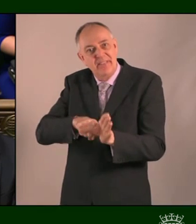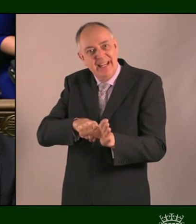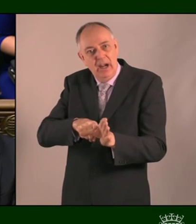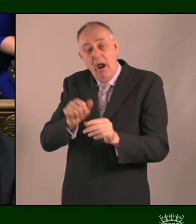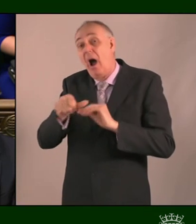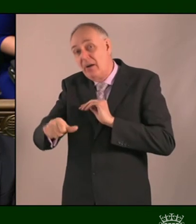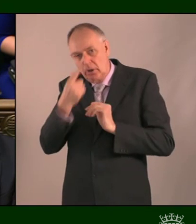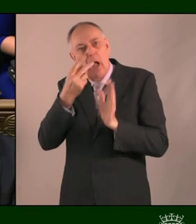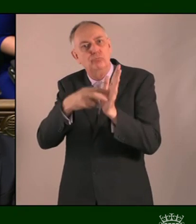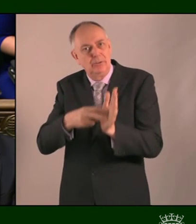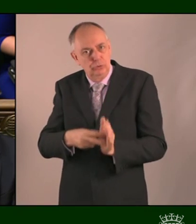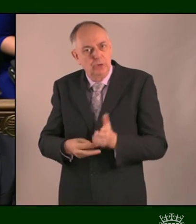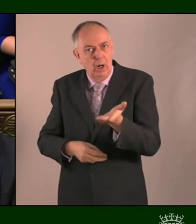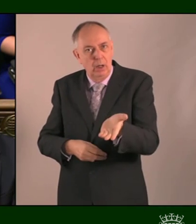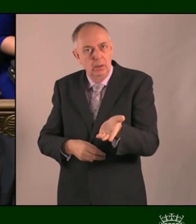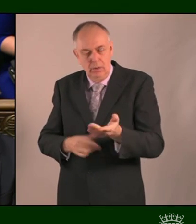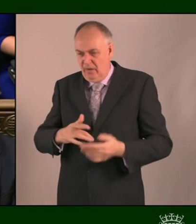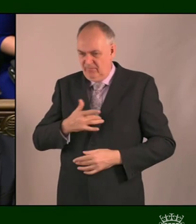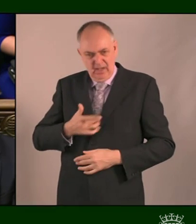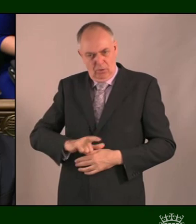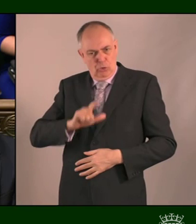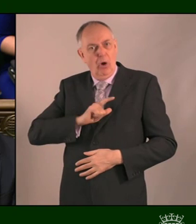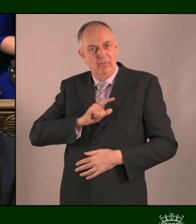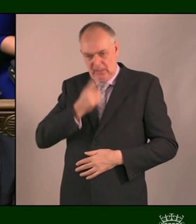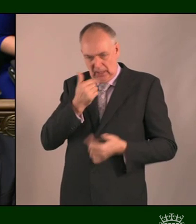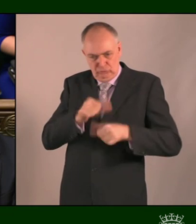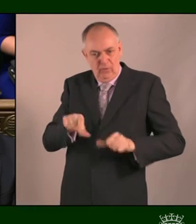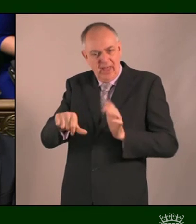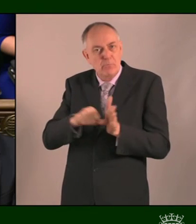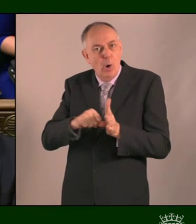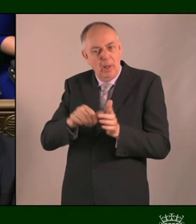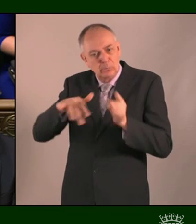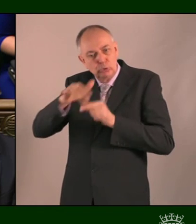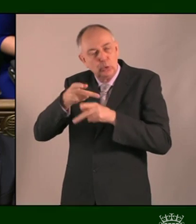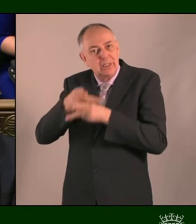I have every confidence that we will solve the issue of social care.